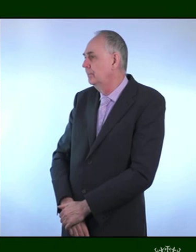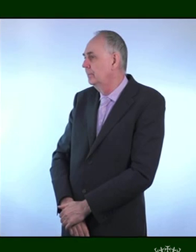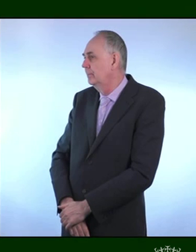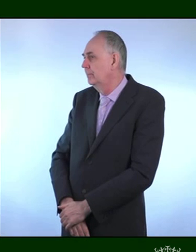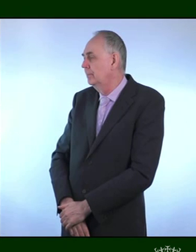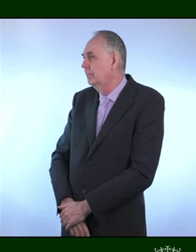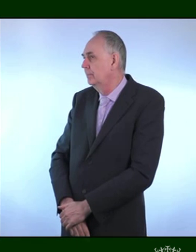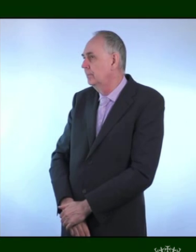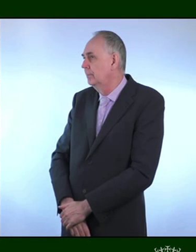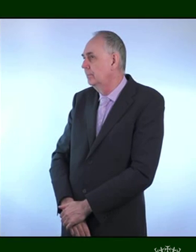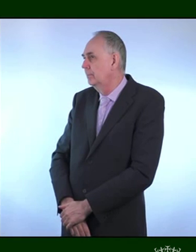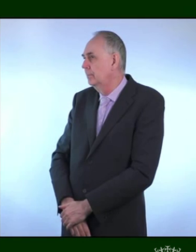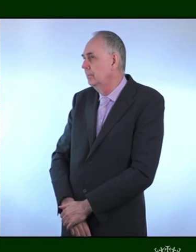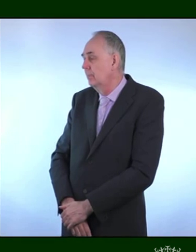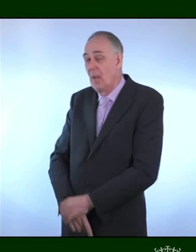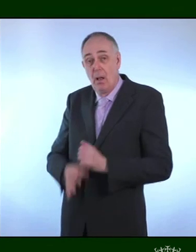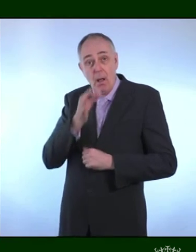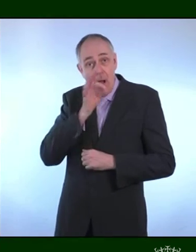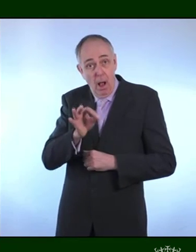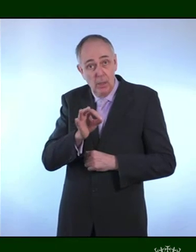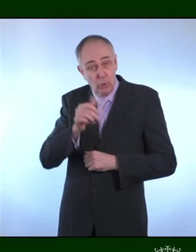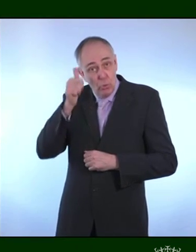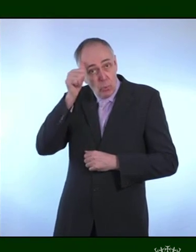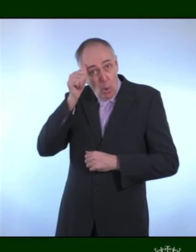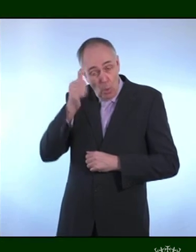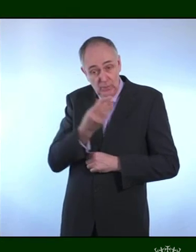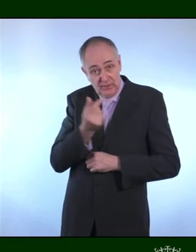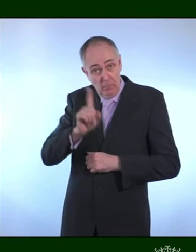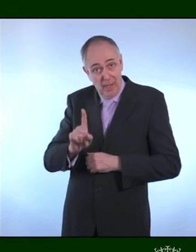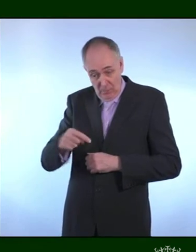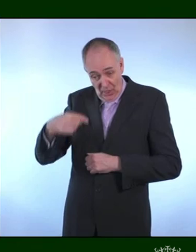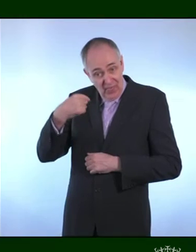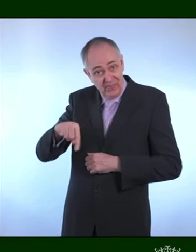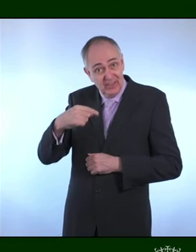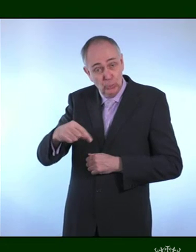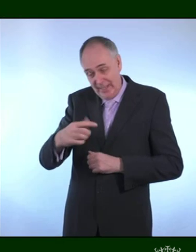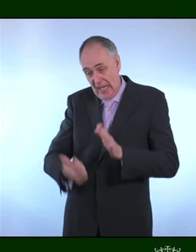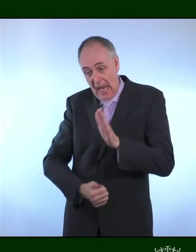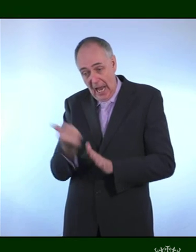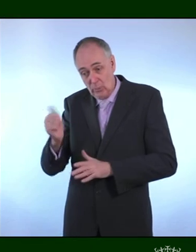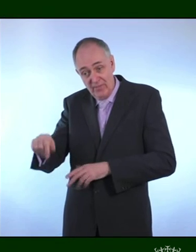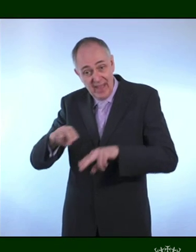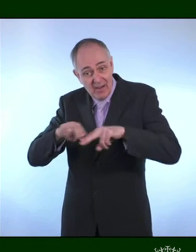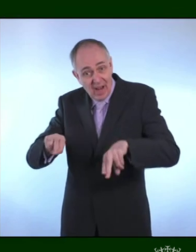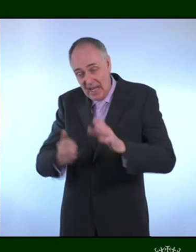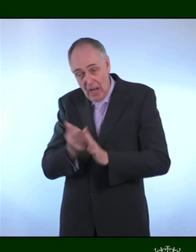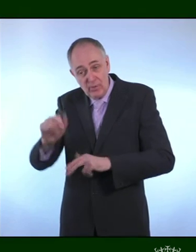Is the Prime Minister aware that people are being evicted now—this week—as a result of losing their income?